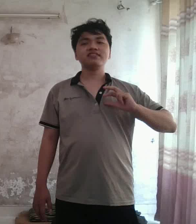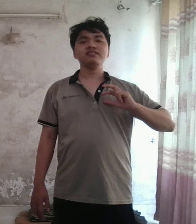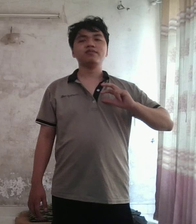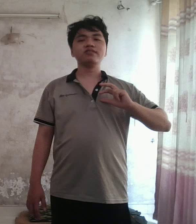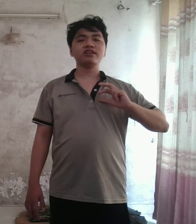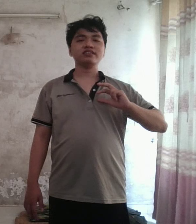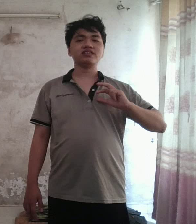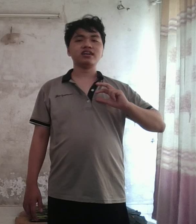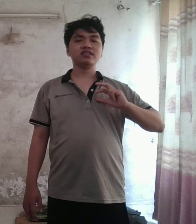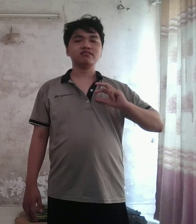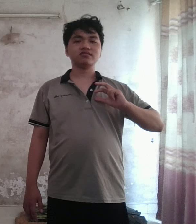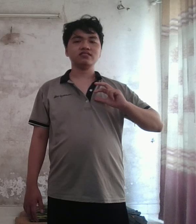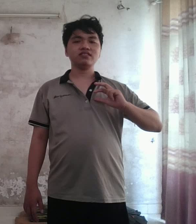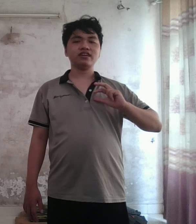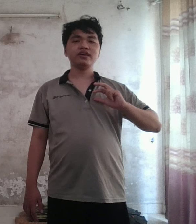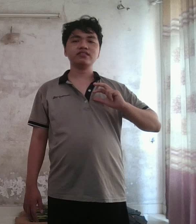giau co